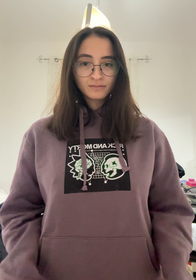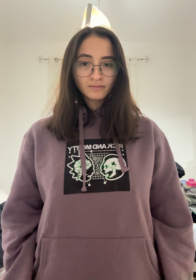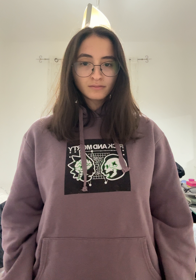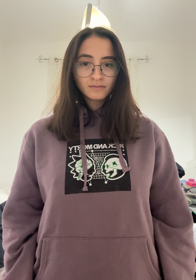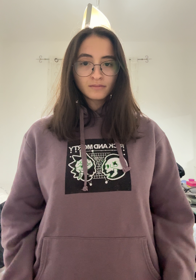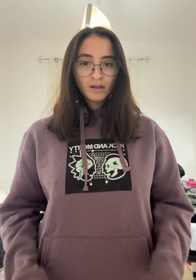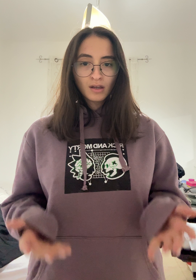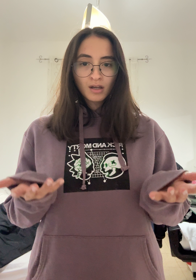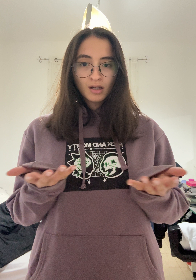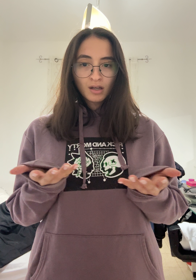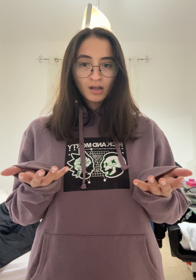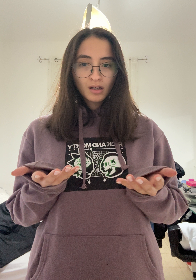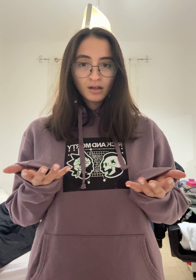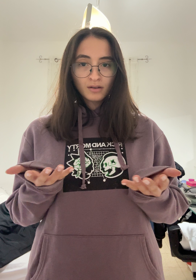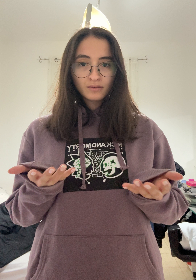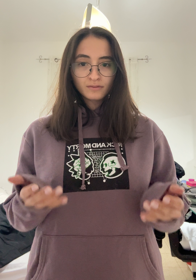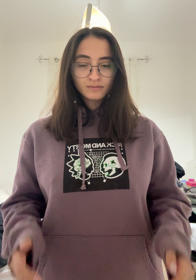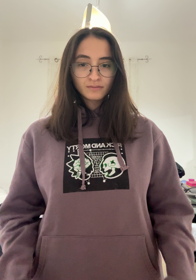איך